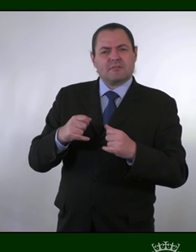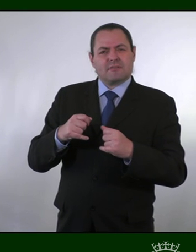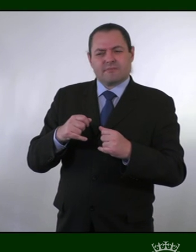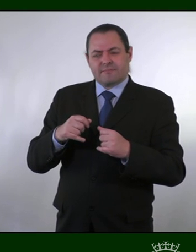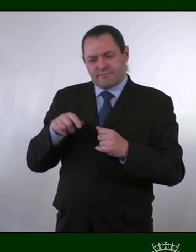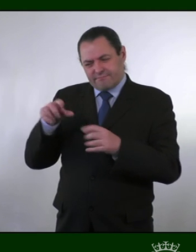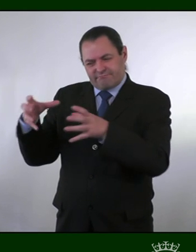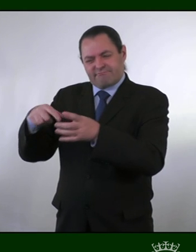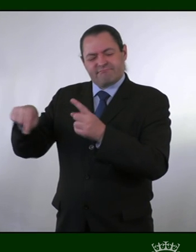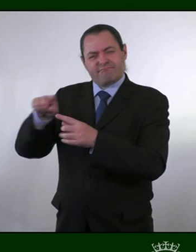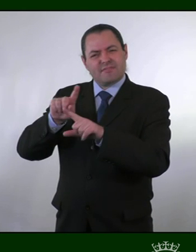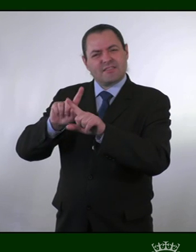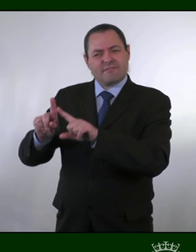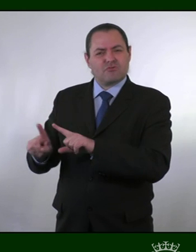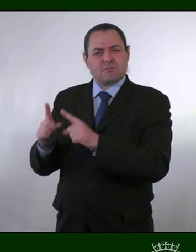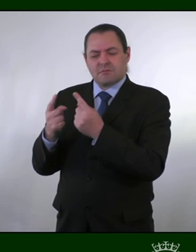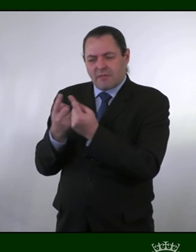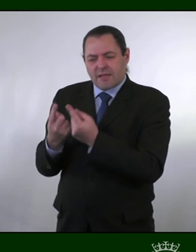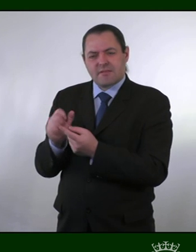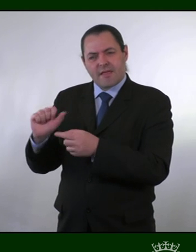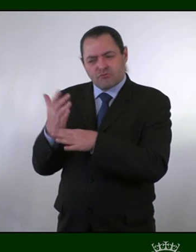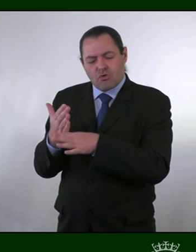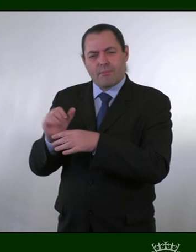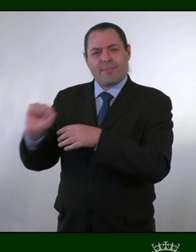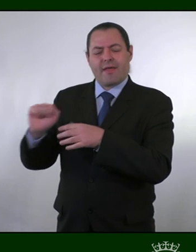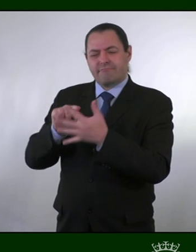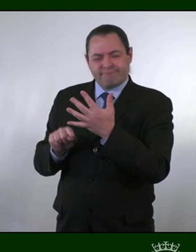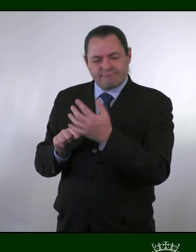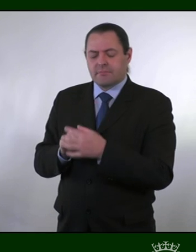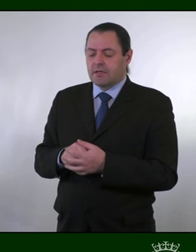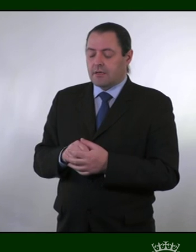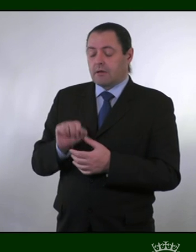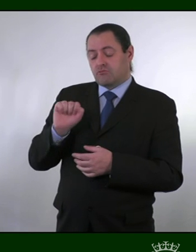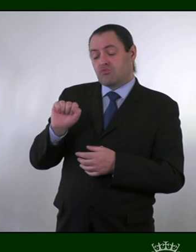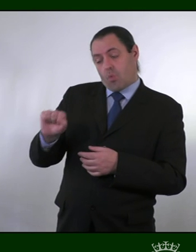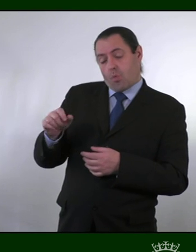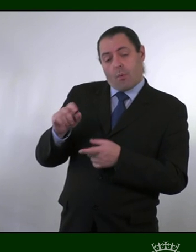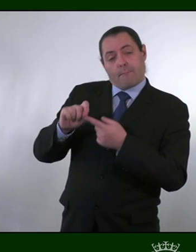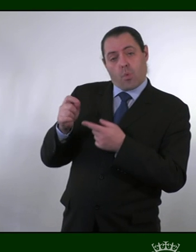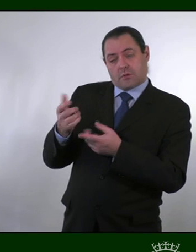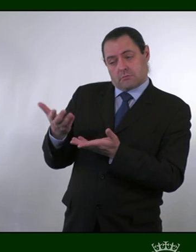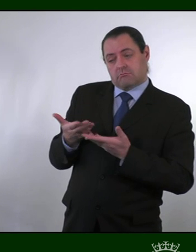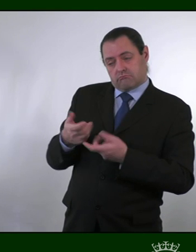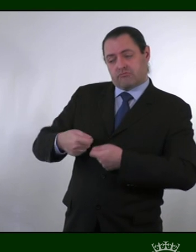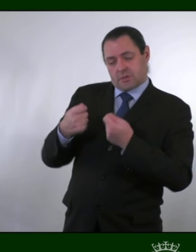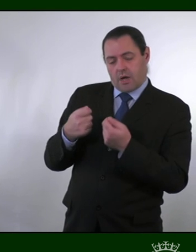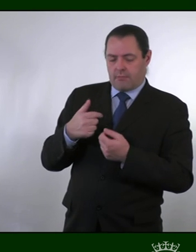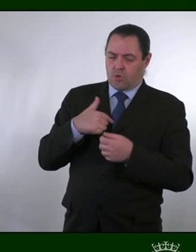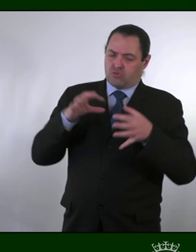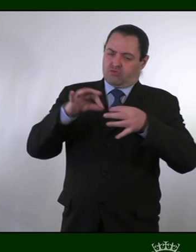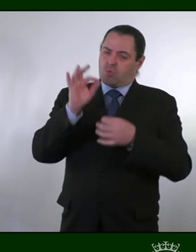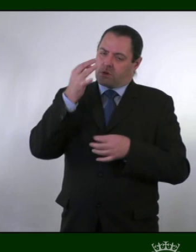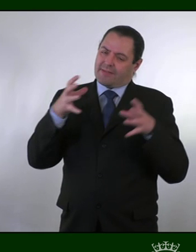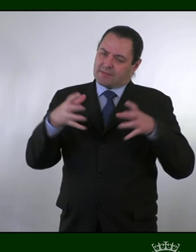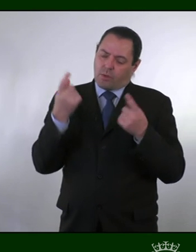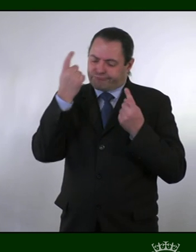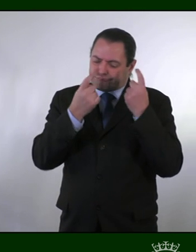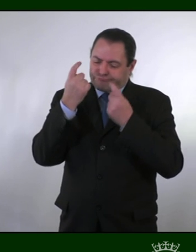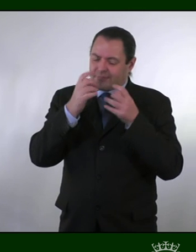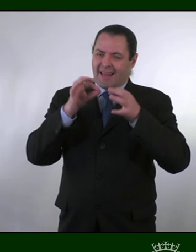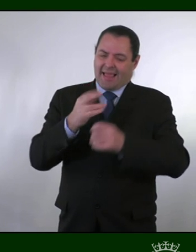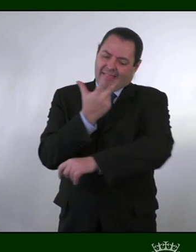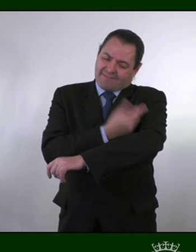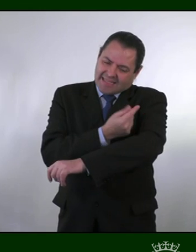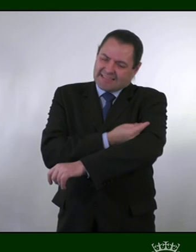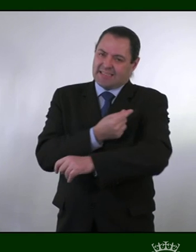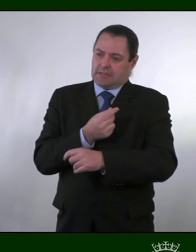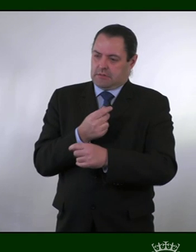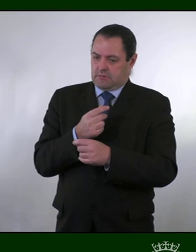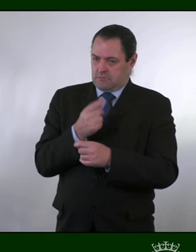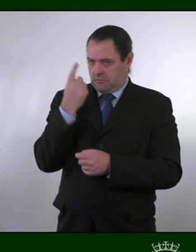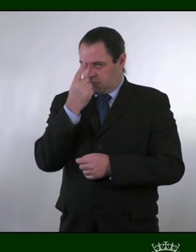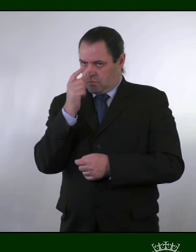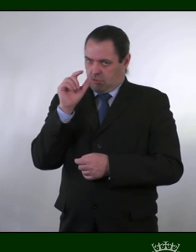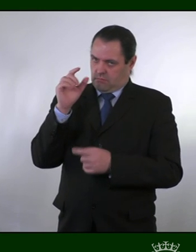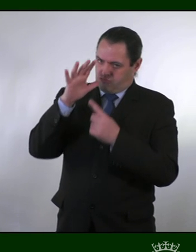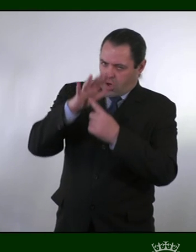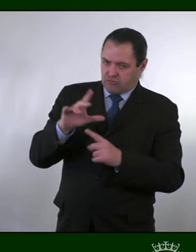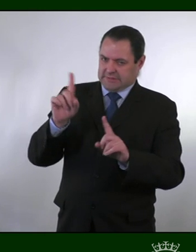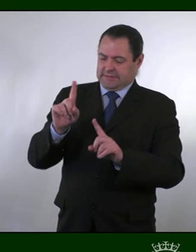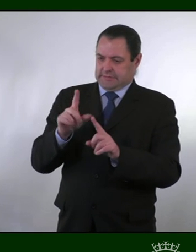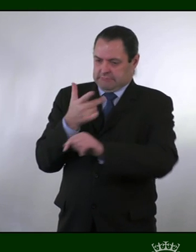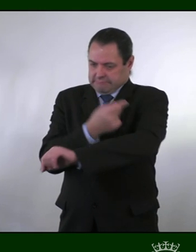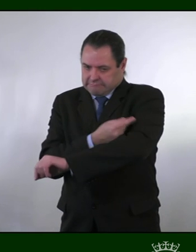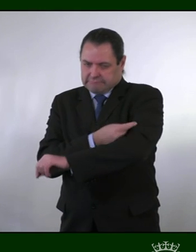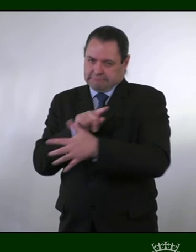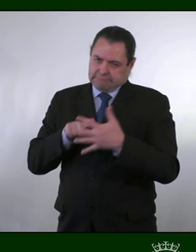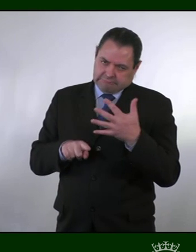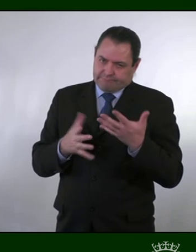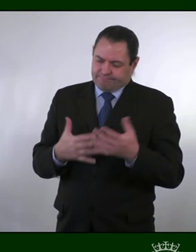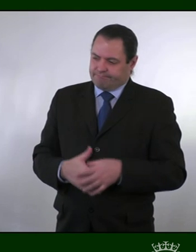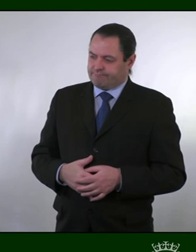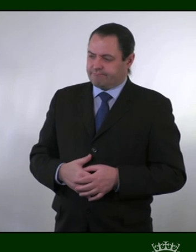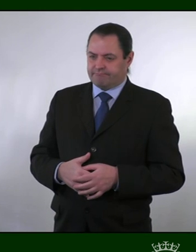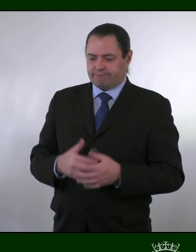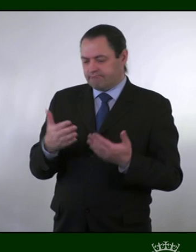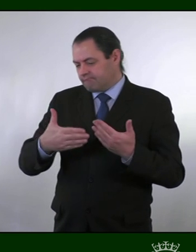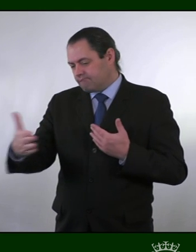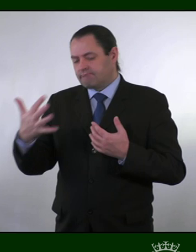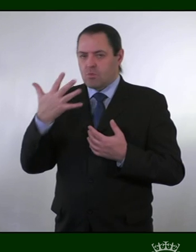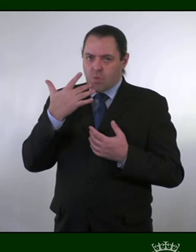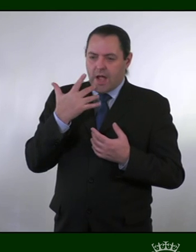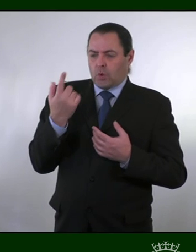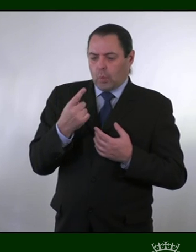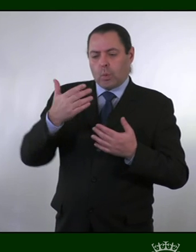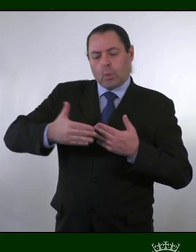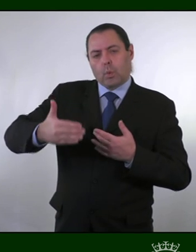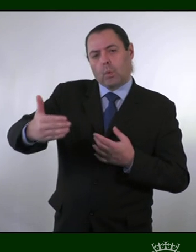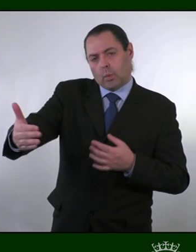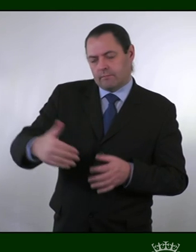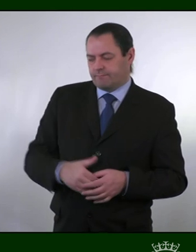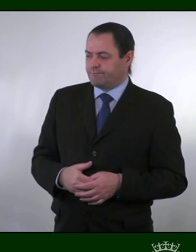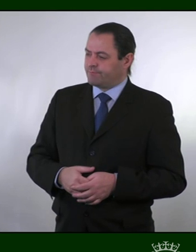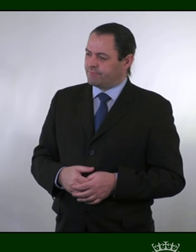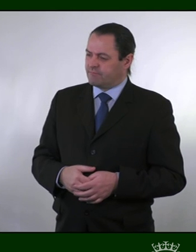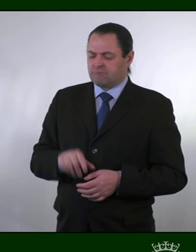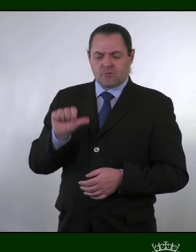I am sure that the point he makes will be among the considerations that the Joint Committee on Vaccination and Immunisation takes into account in the course of deciding how to roll out the vaccine and where it should go first.